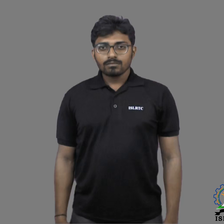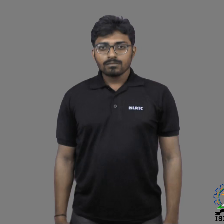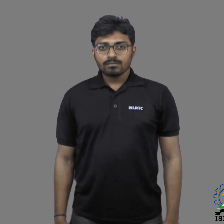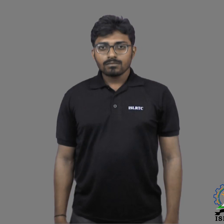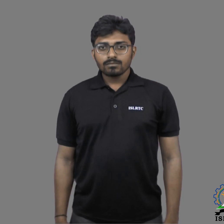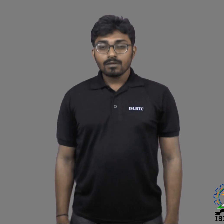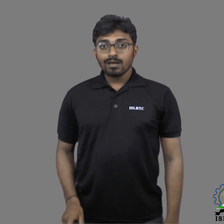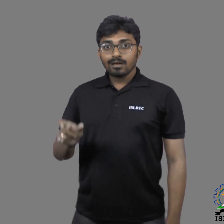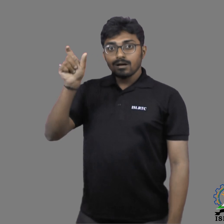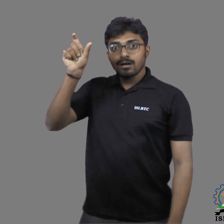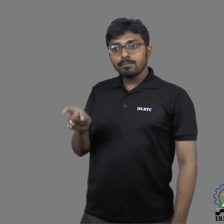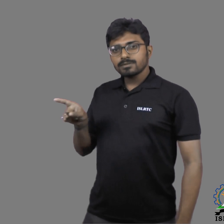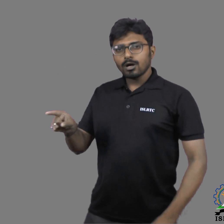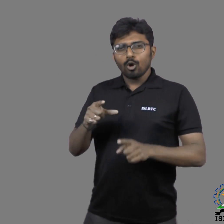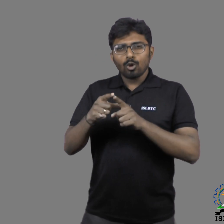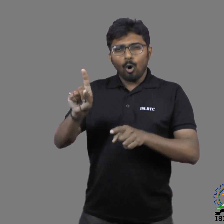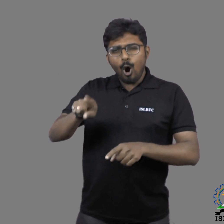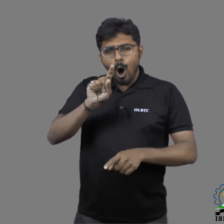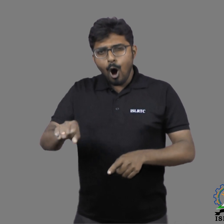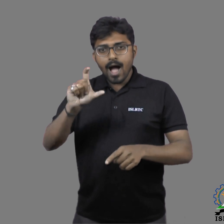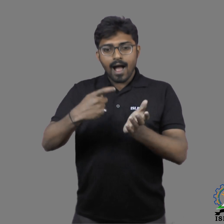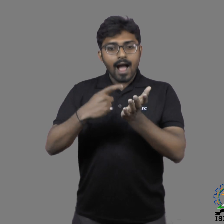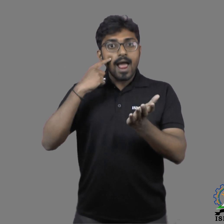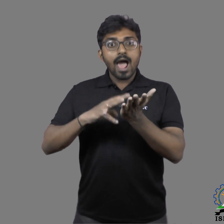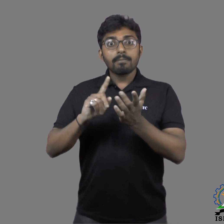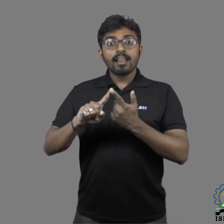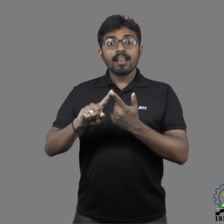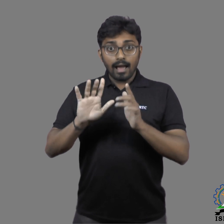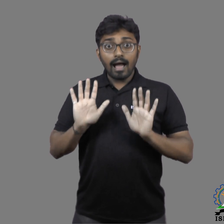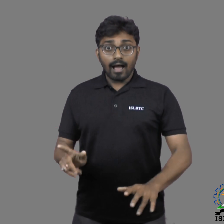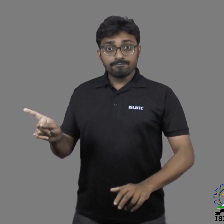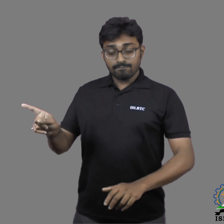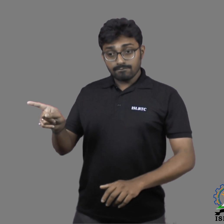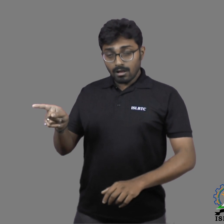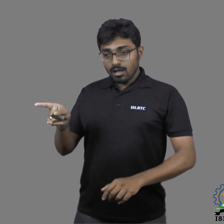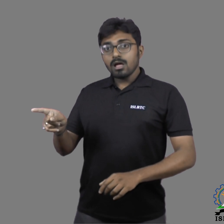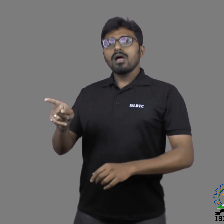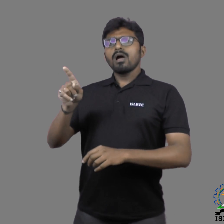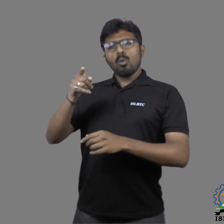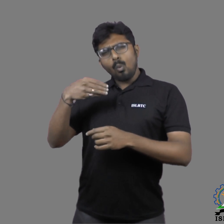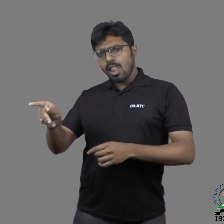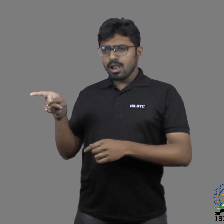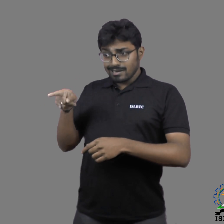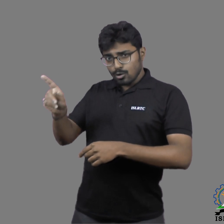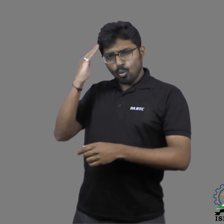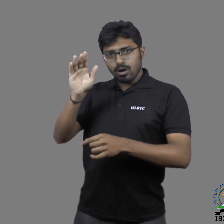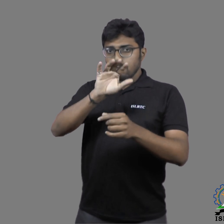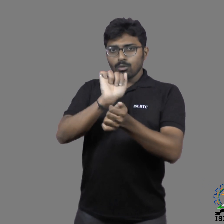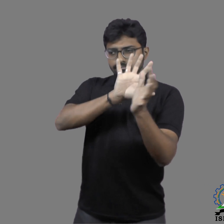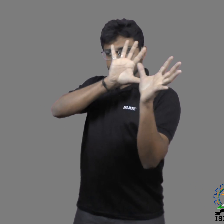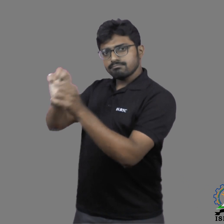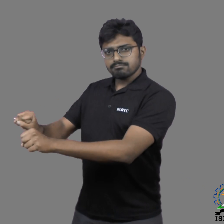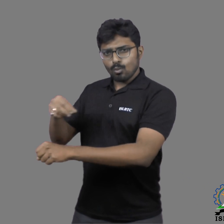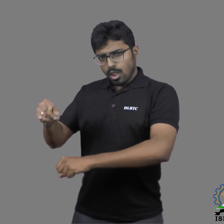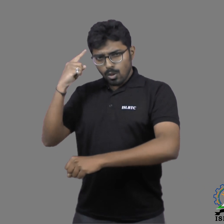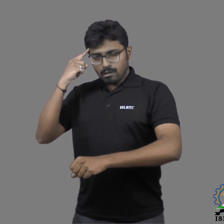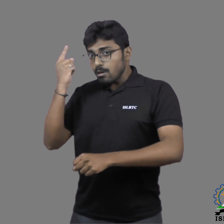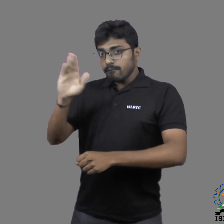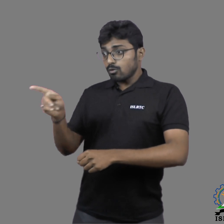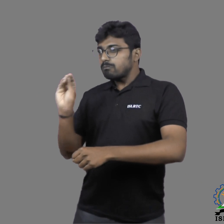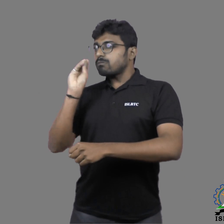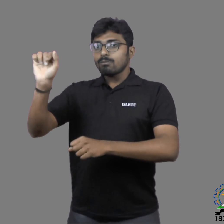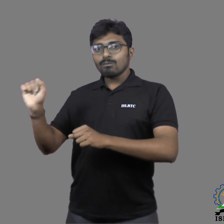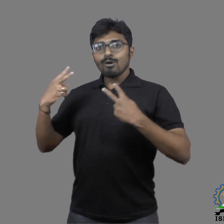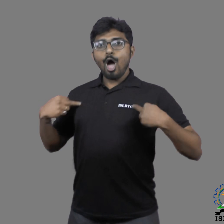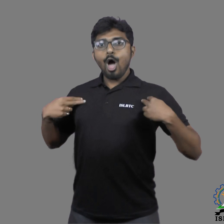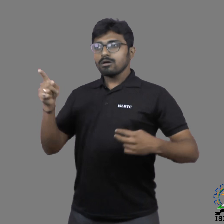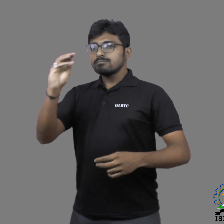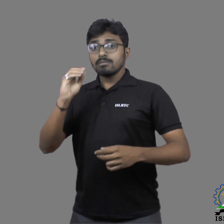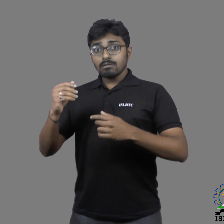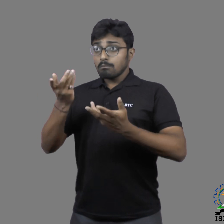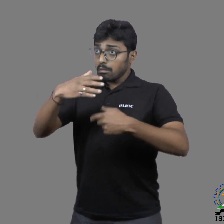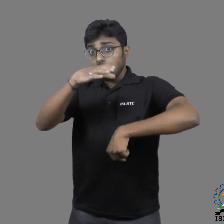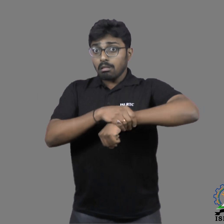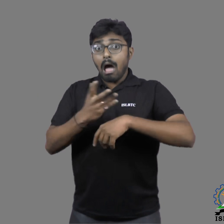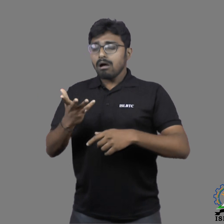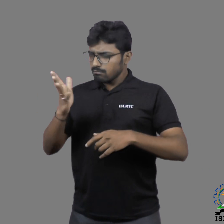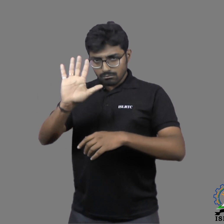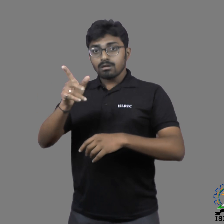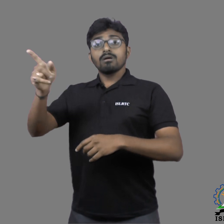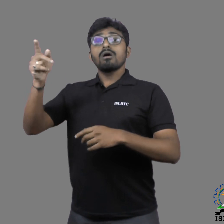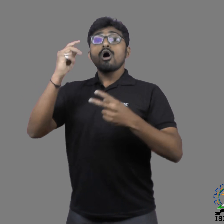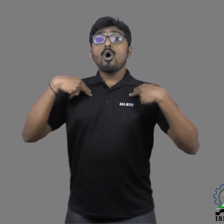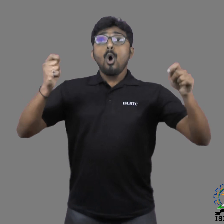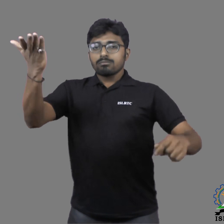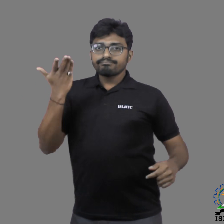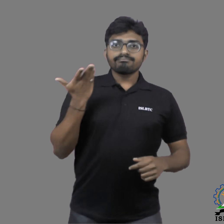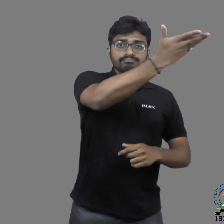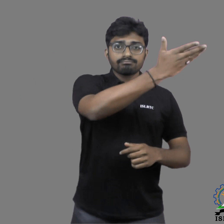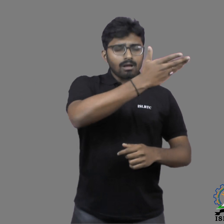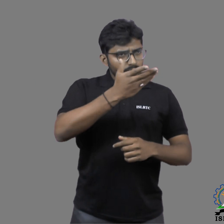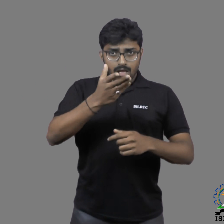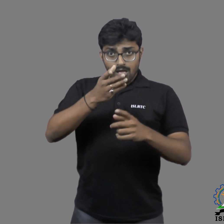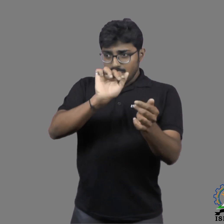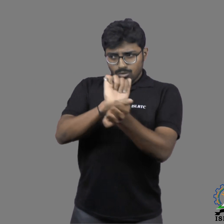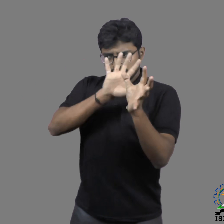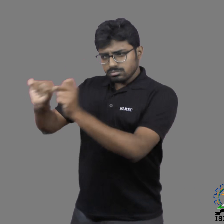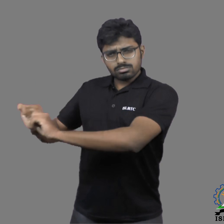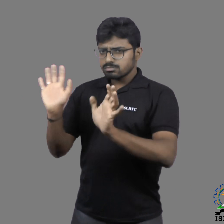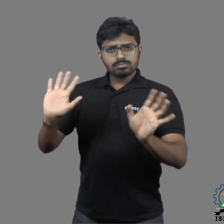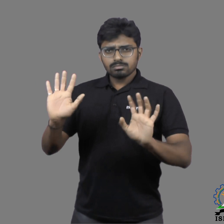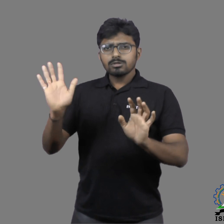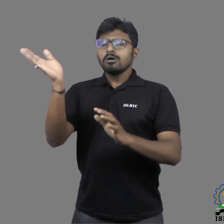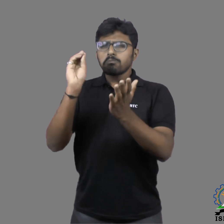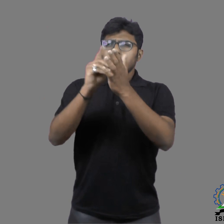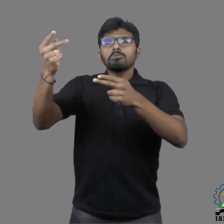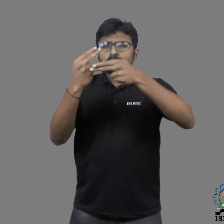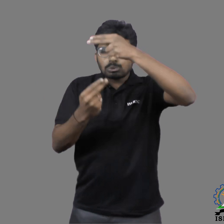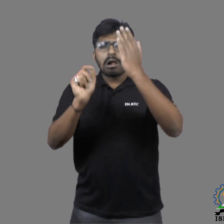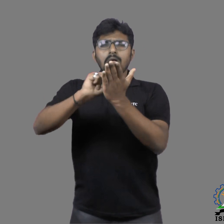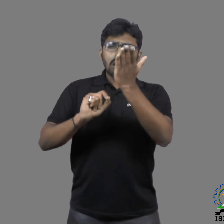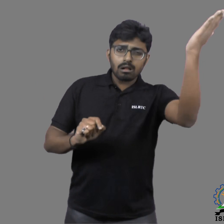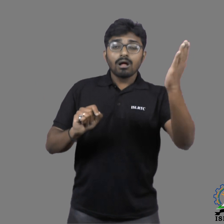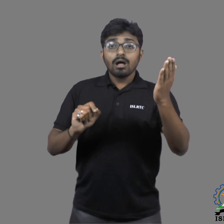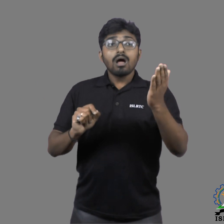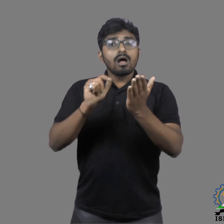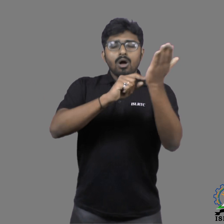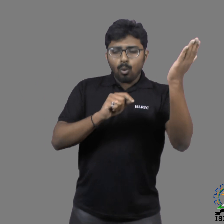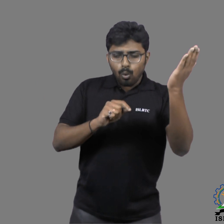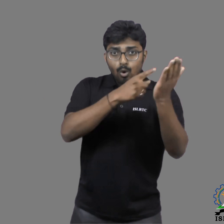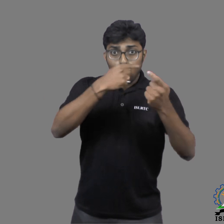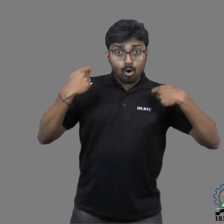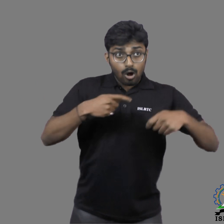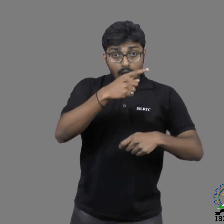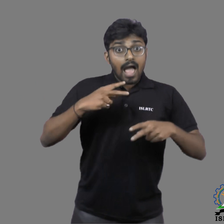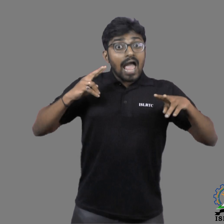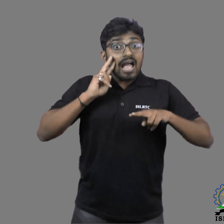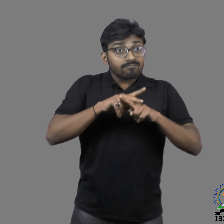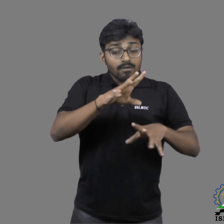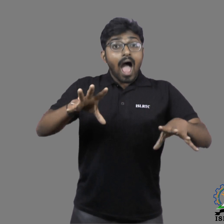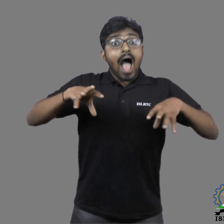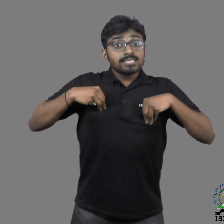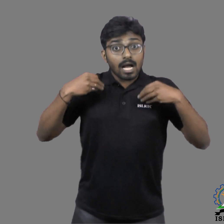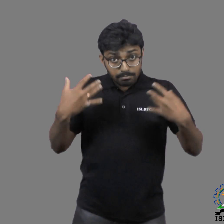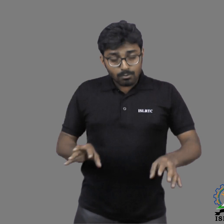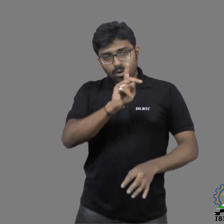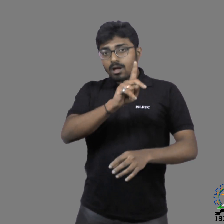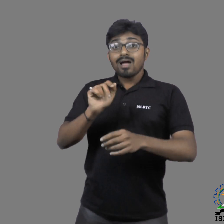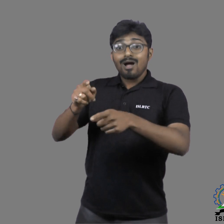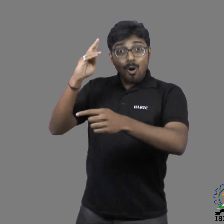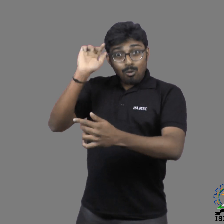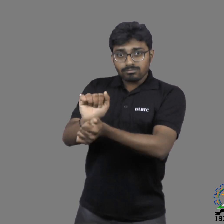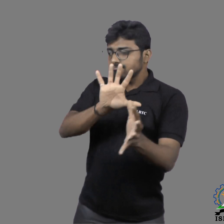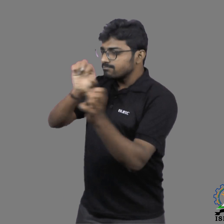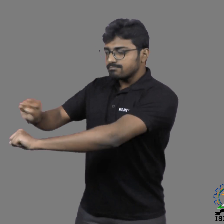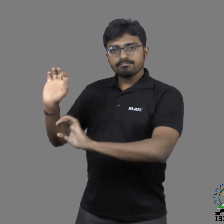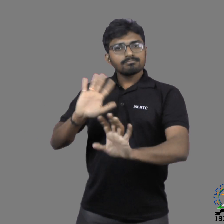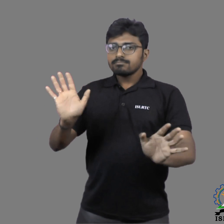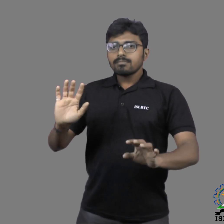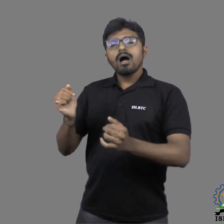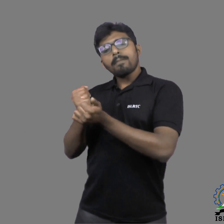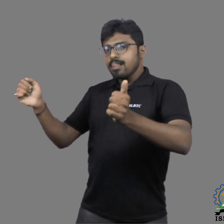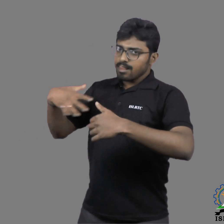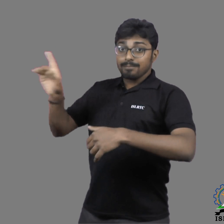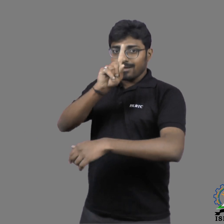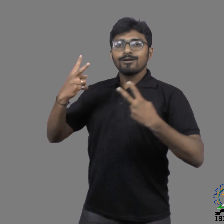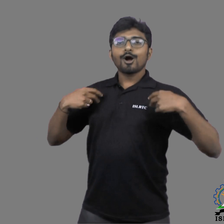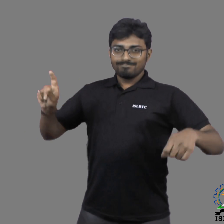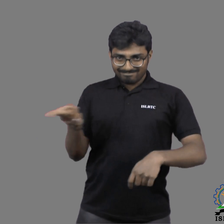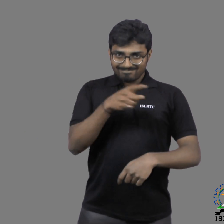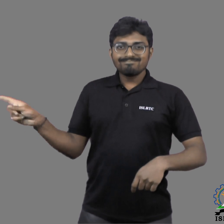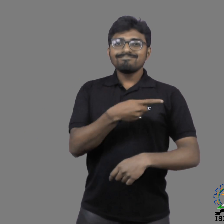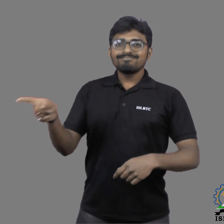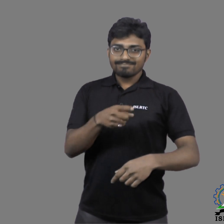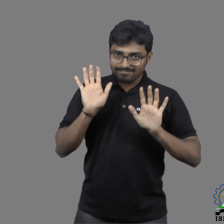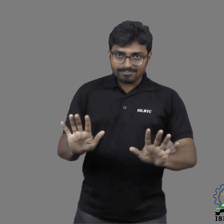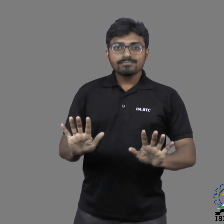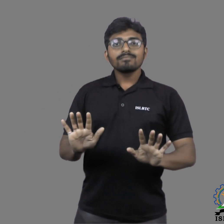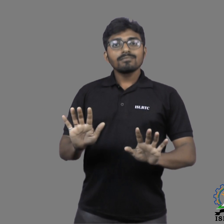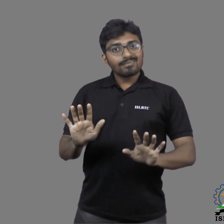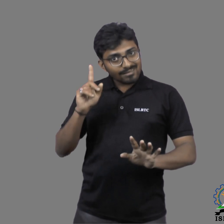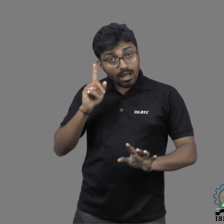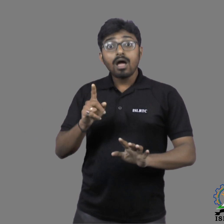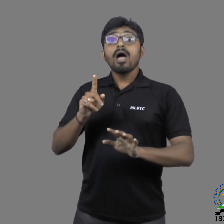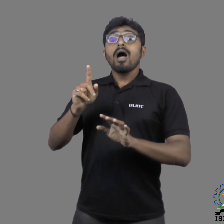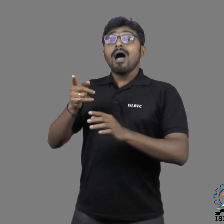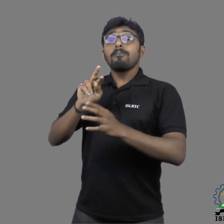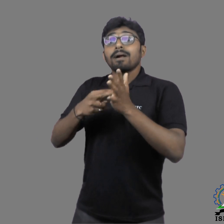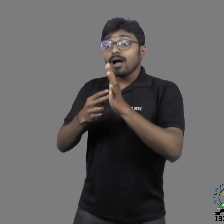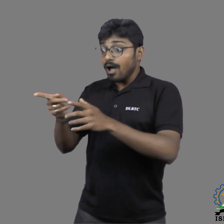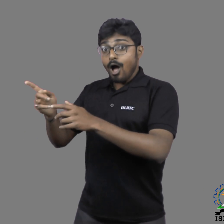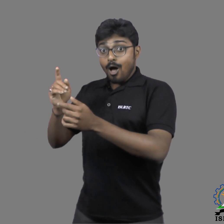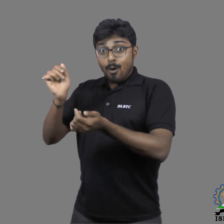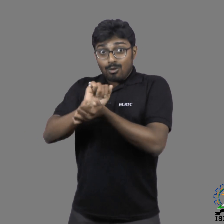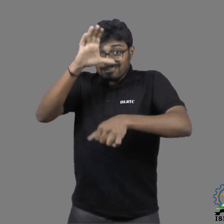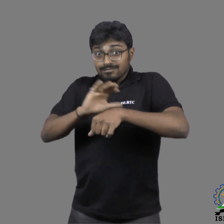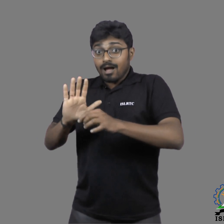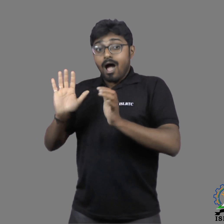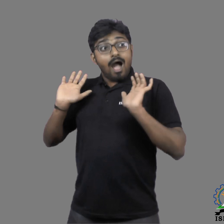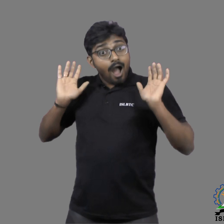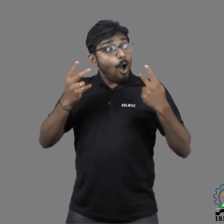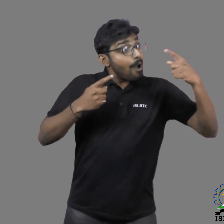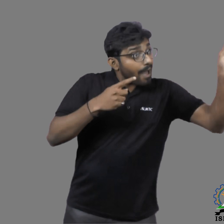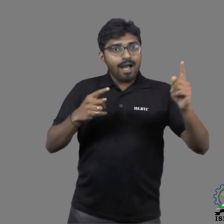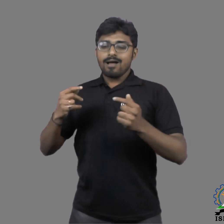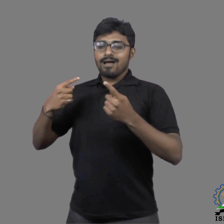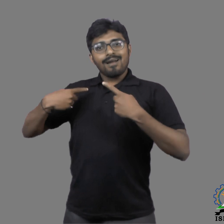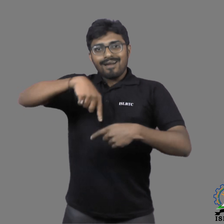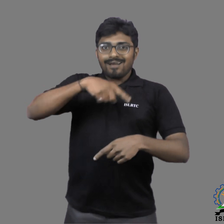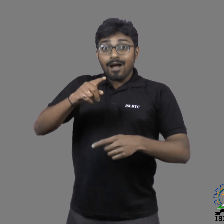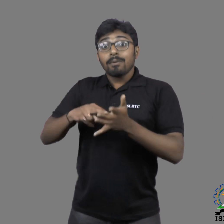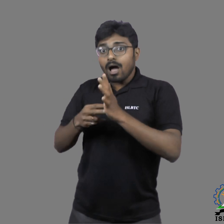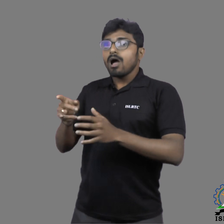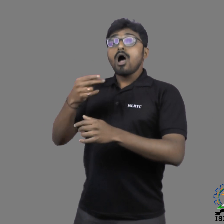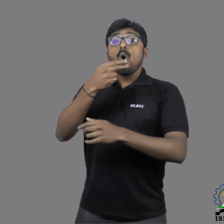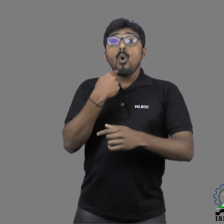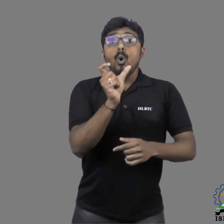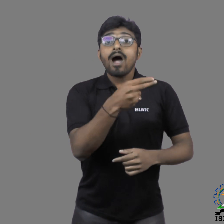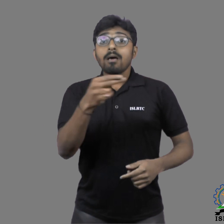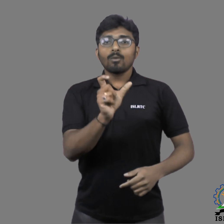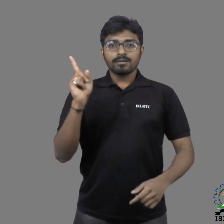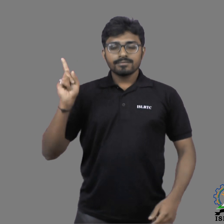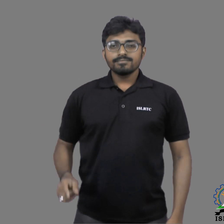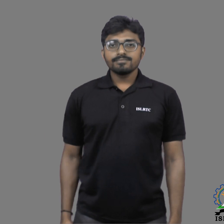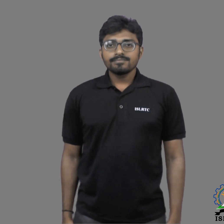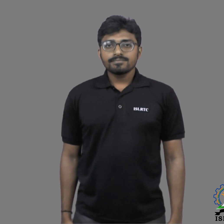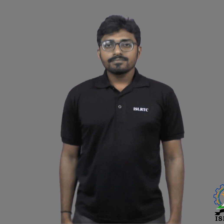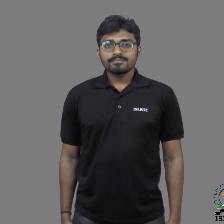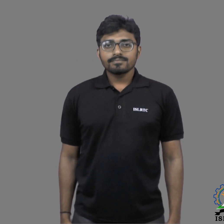Anticipatory Bail